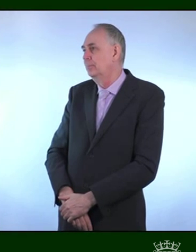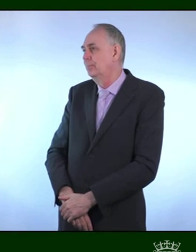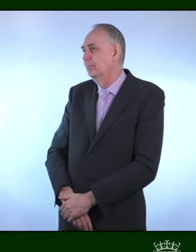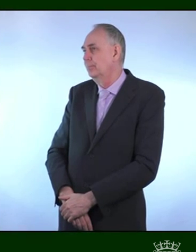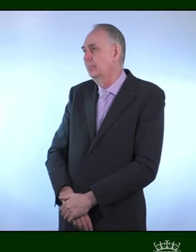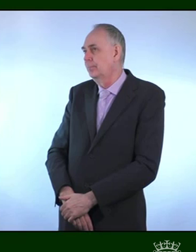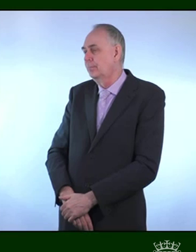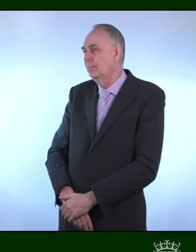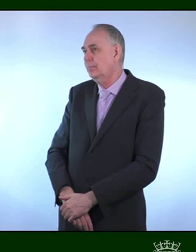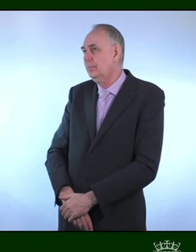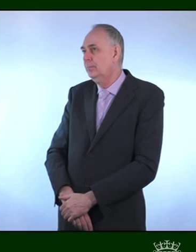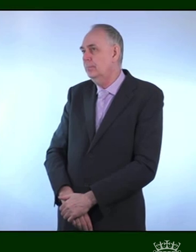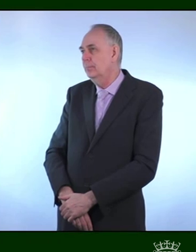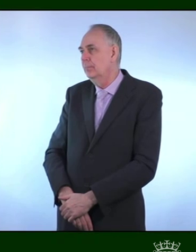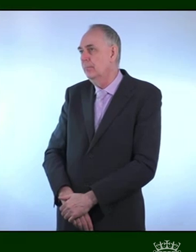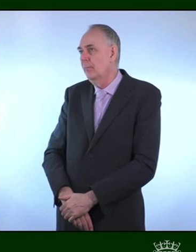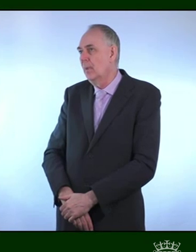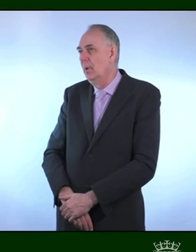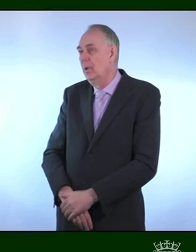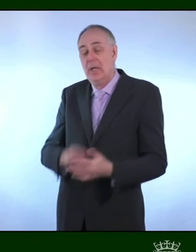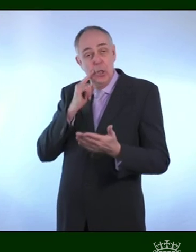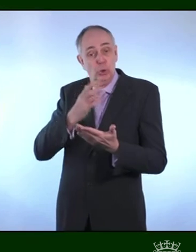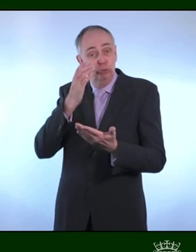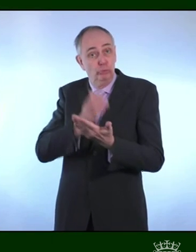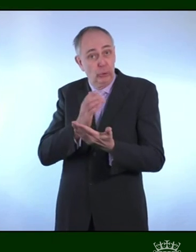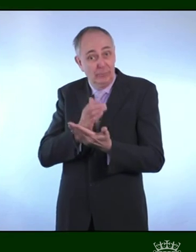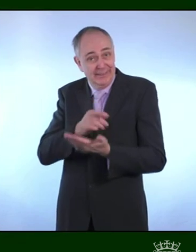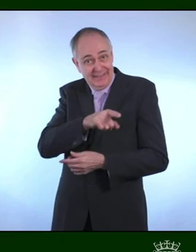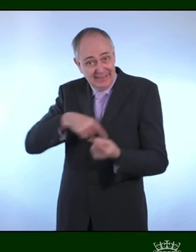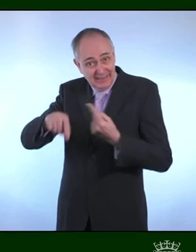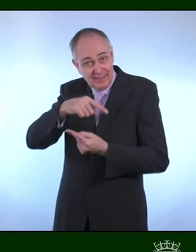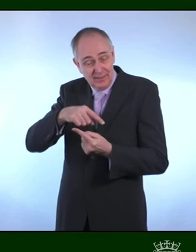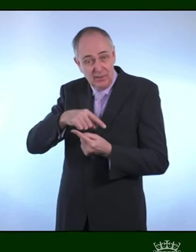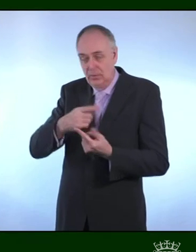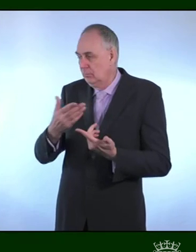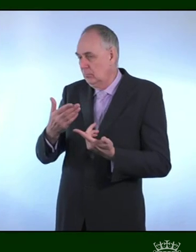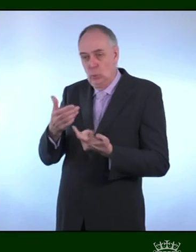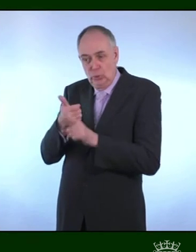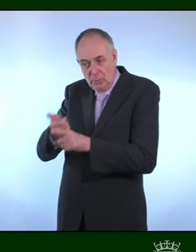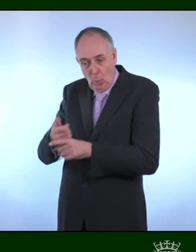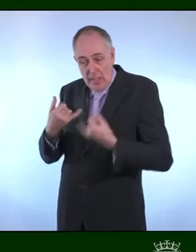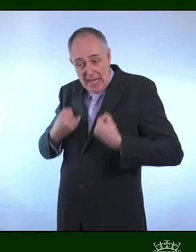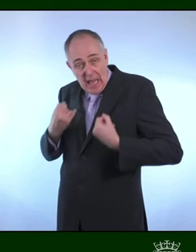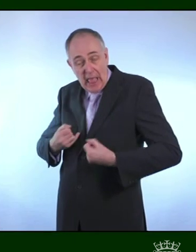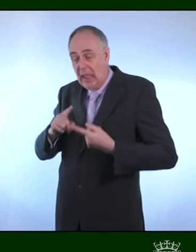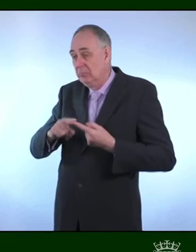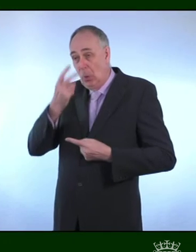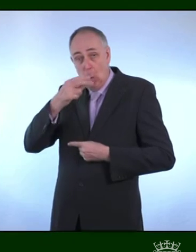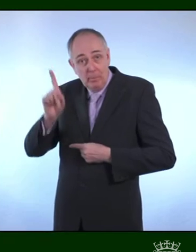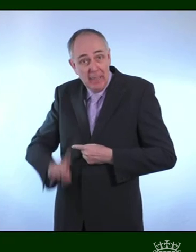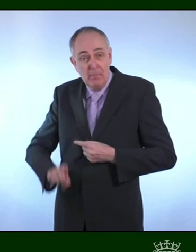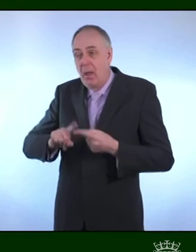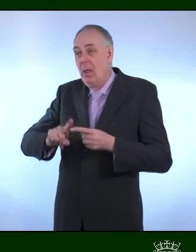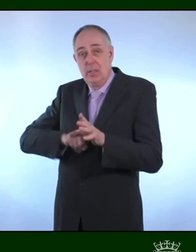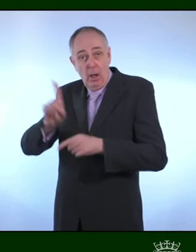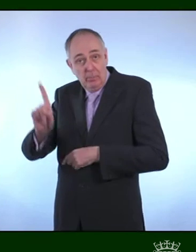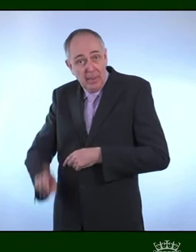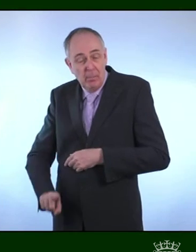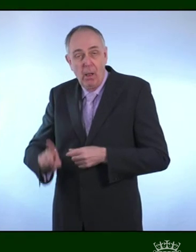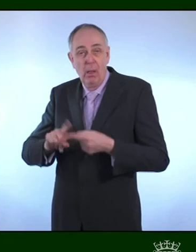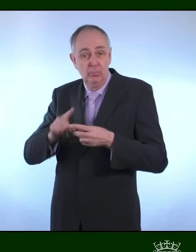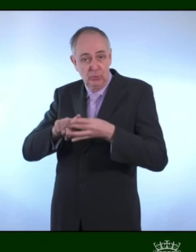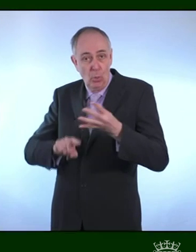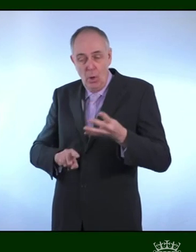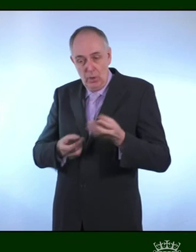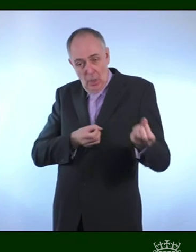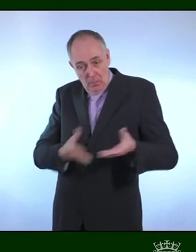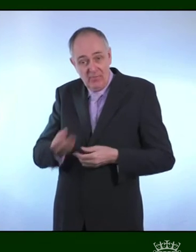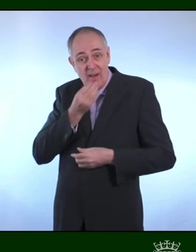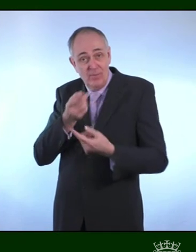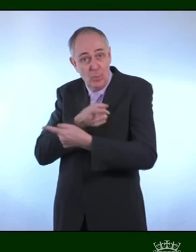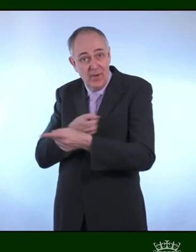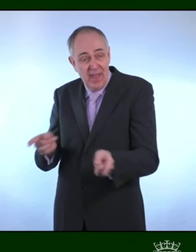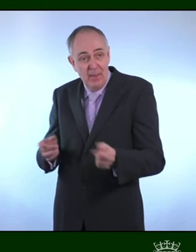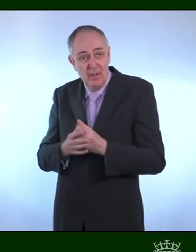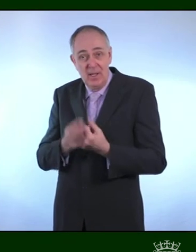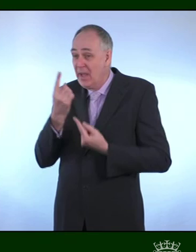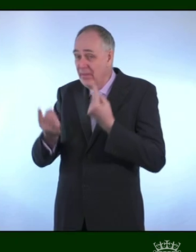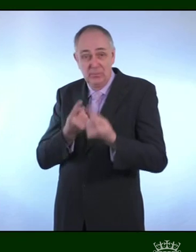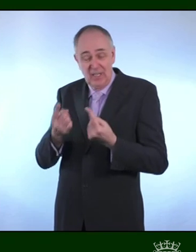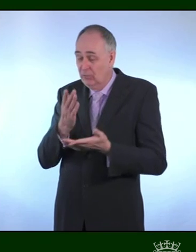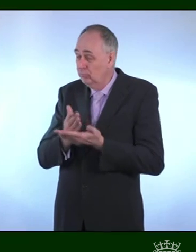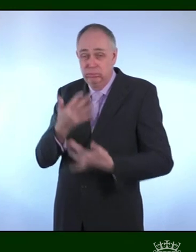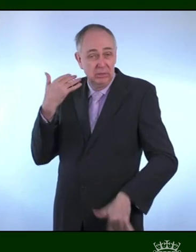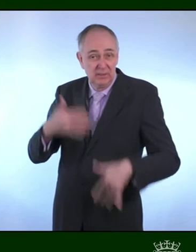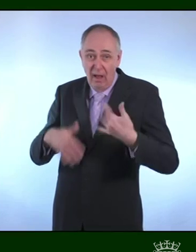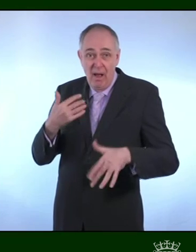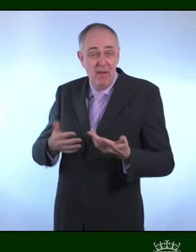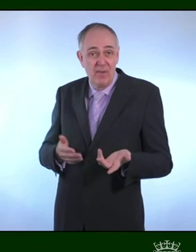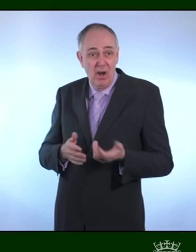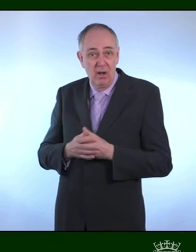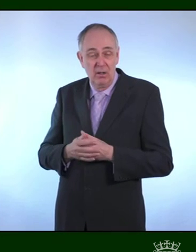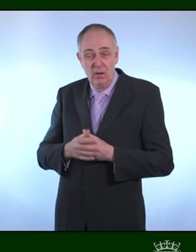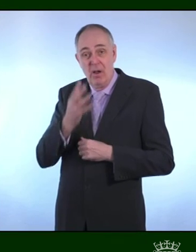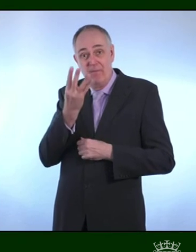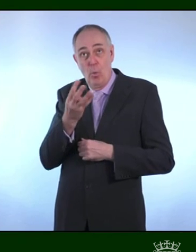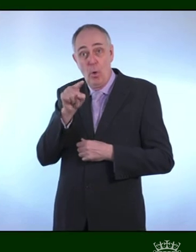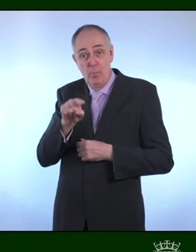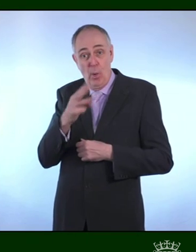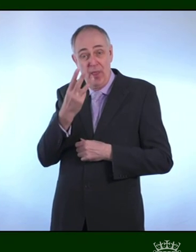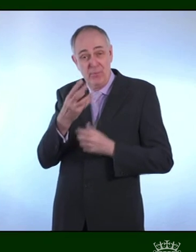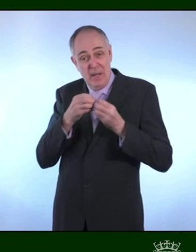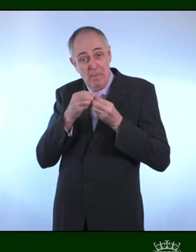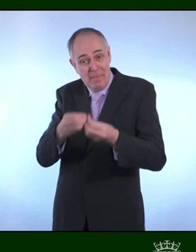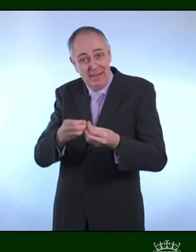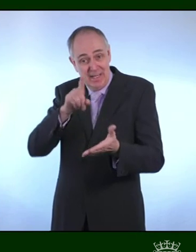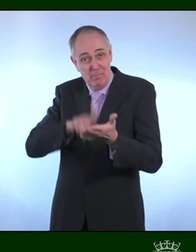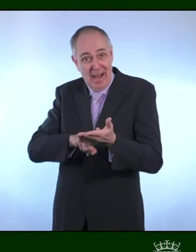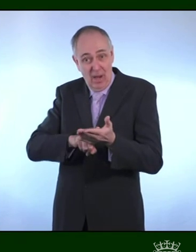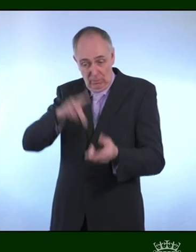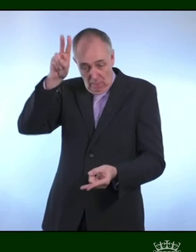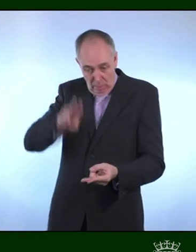Charities, including those on the frontline of our national response to coronavirus—those working with the seriously ill, the elderly, the young, victims of domestic violence and providing food to the vulnerable—are in dire straits and face a £4.3 billion drop in income.